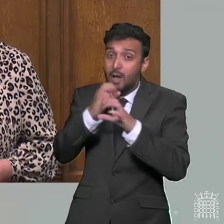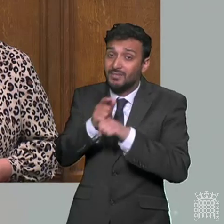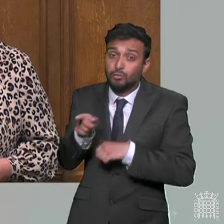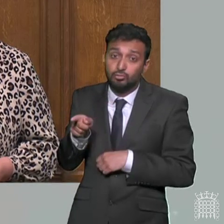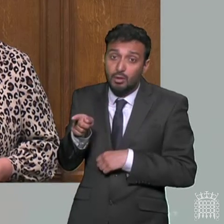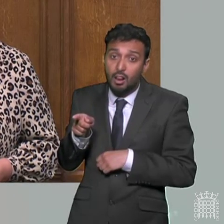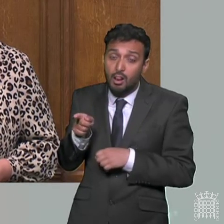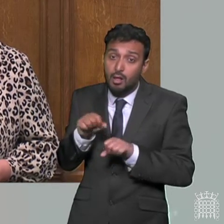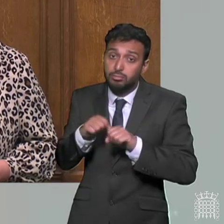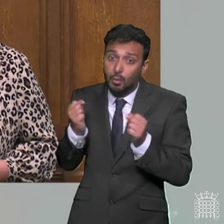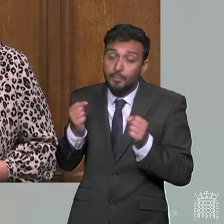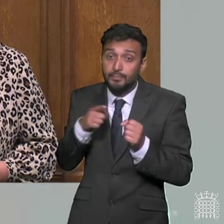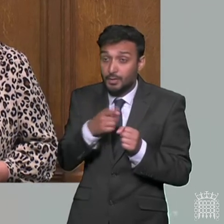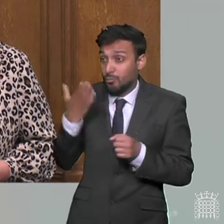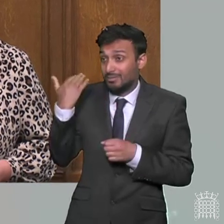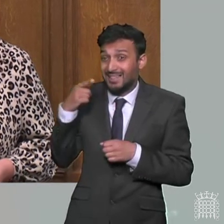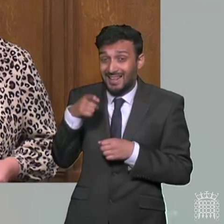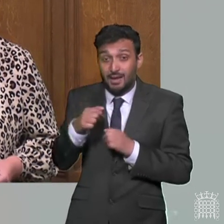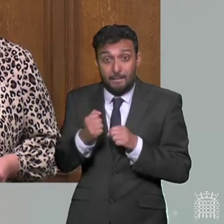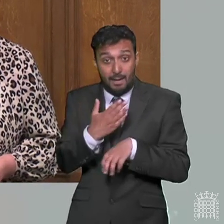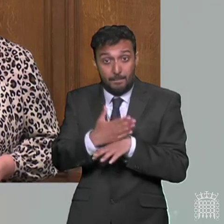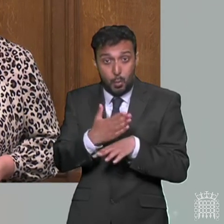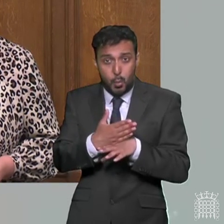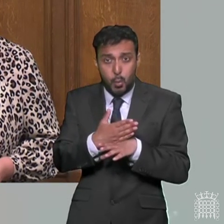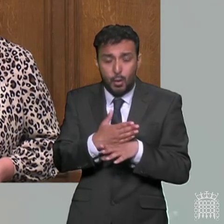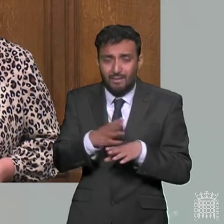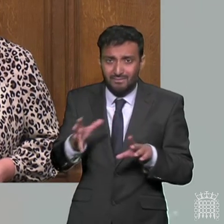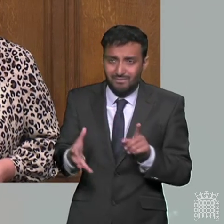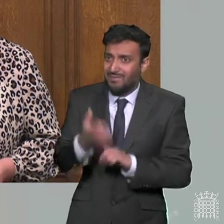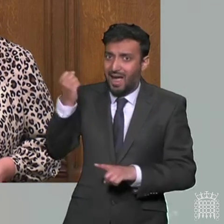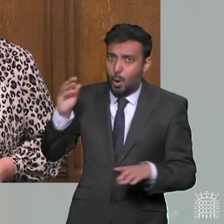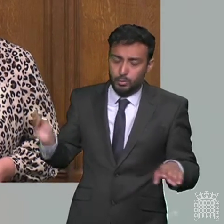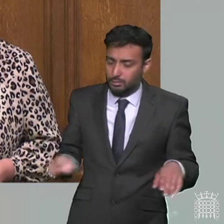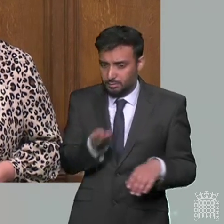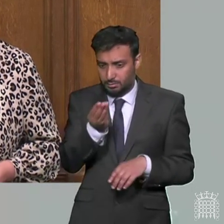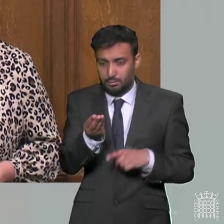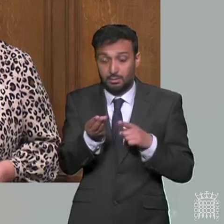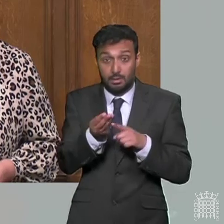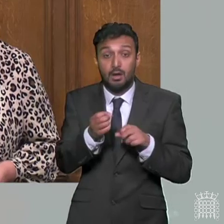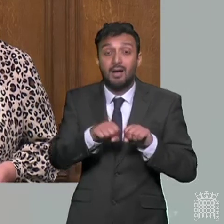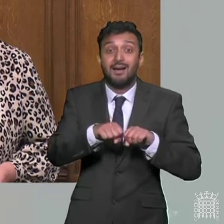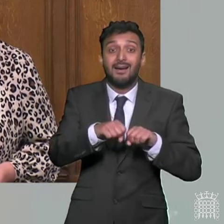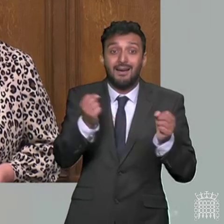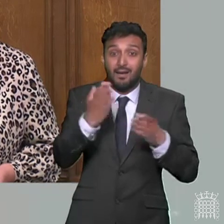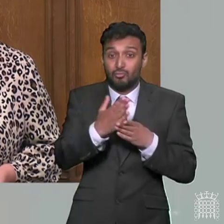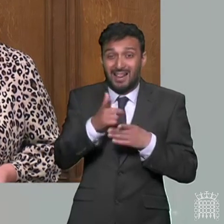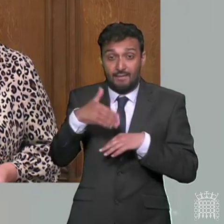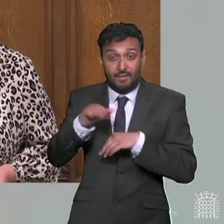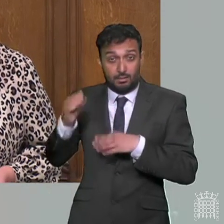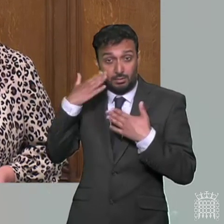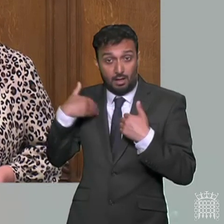Recently unearthed paperwork showed that that breach largely accounted for his wellbeing issues and enforced early retirement.